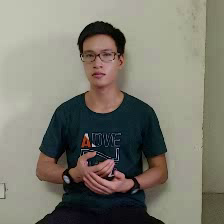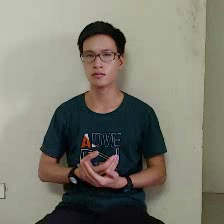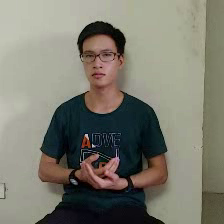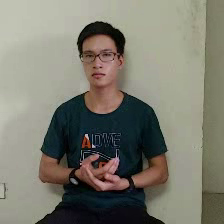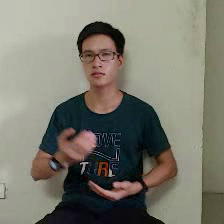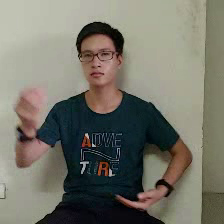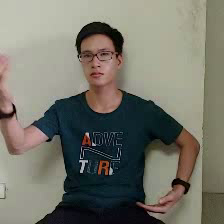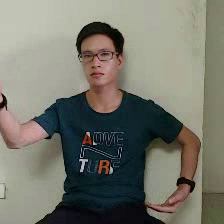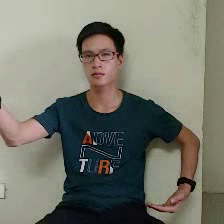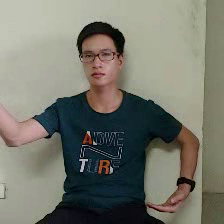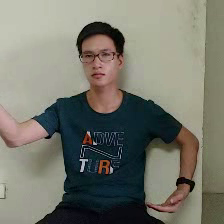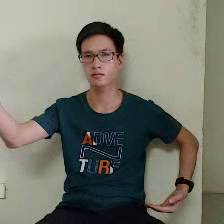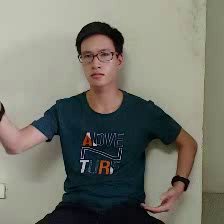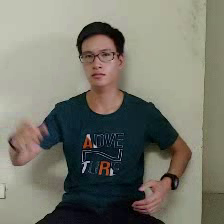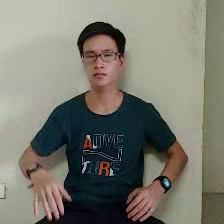Kết hôn